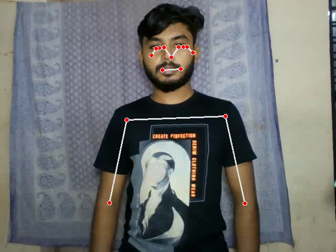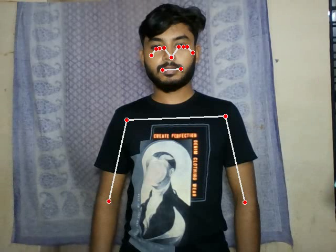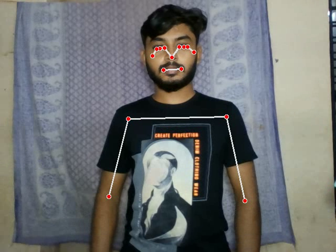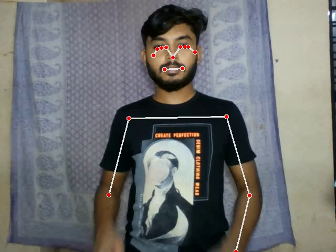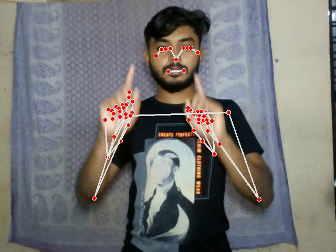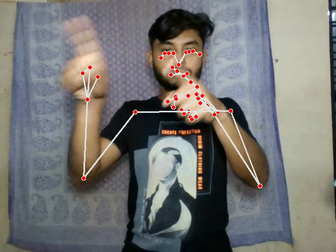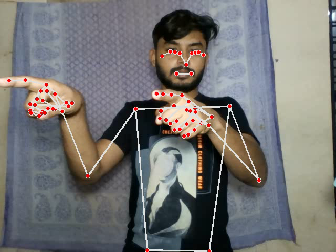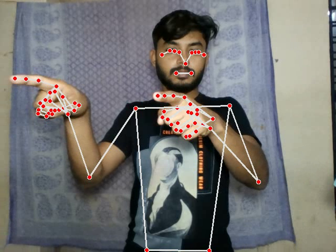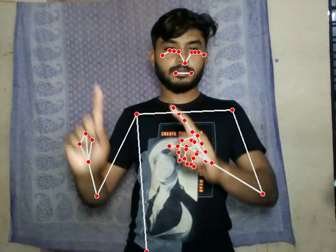go